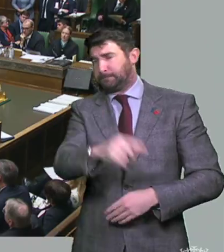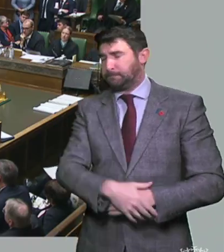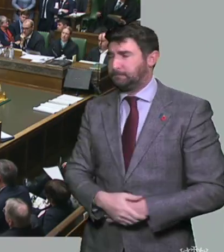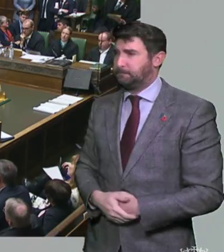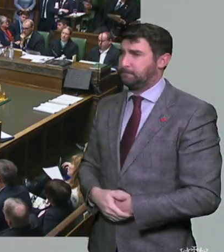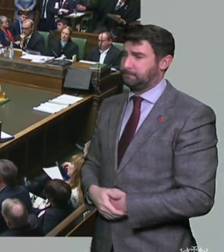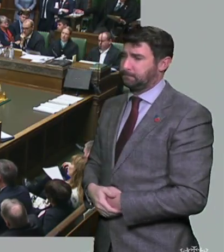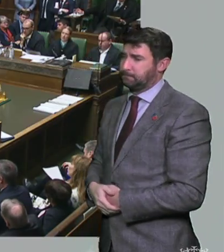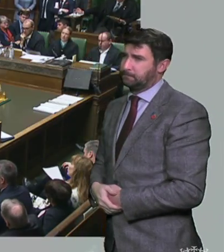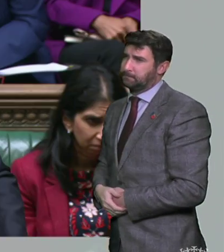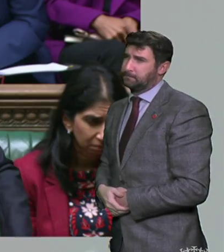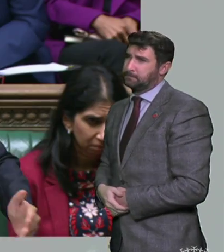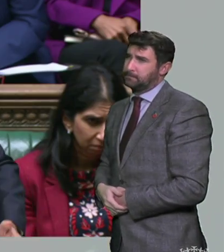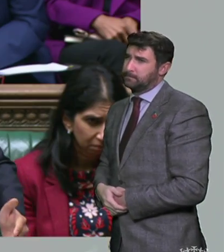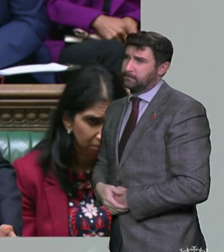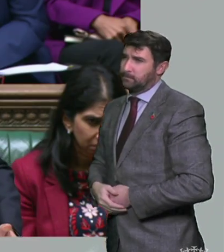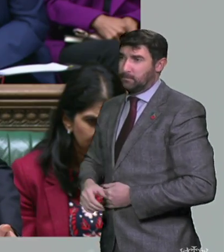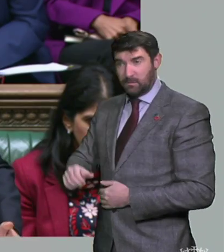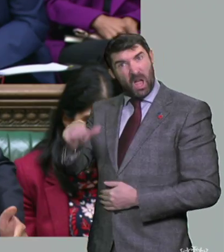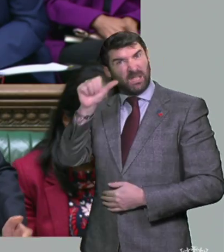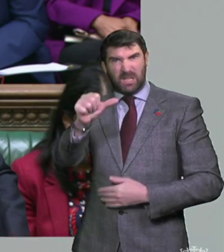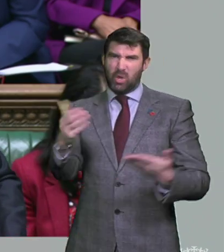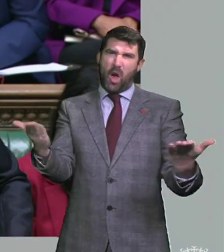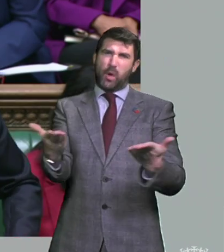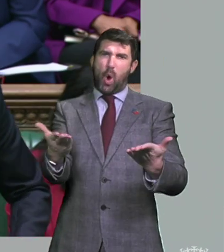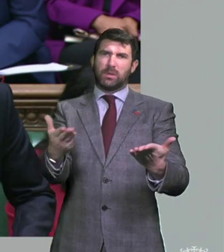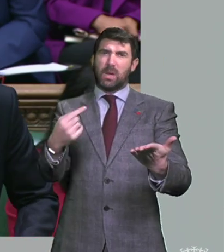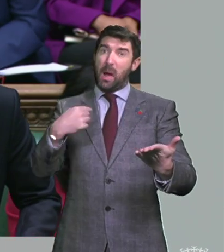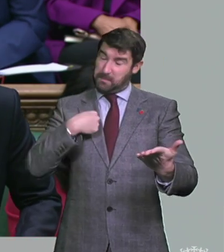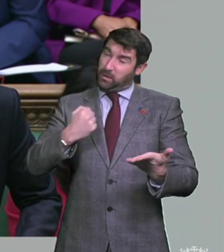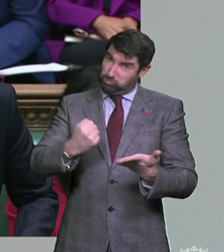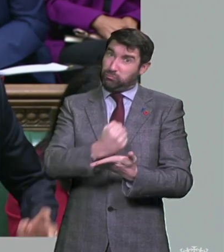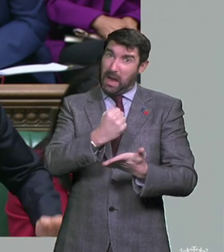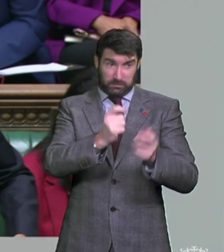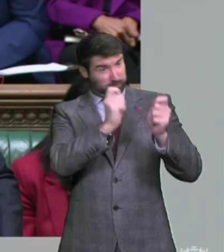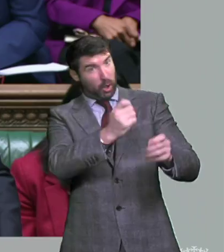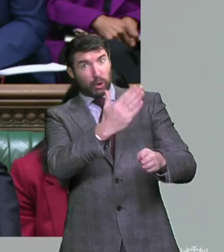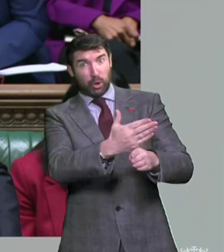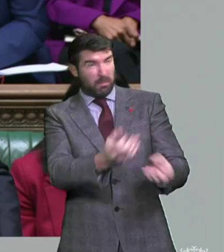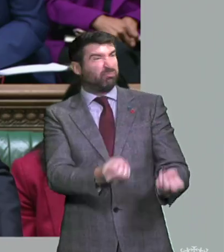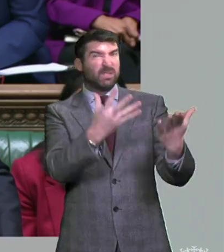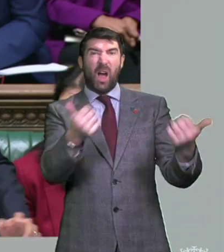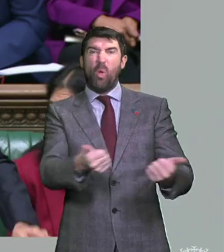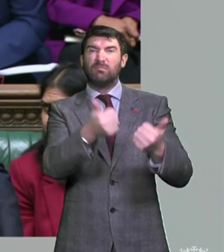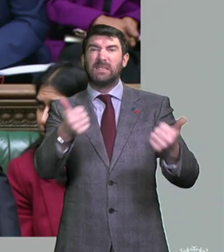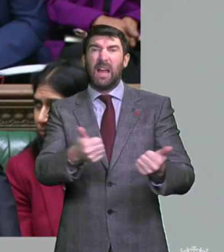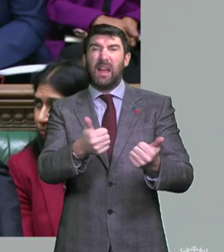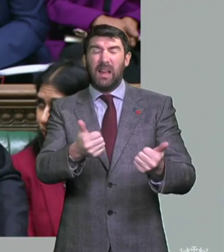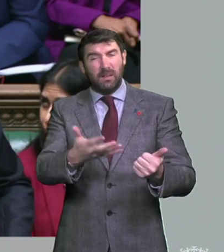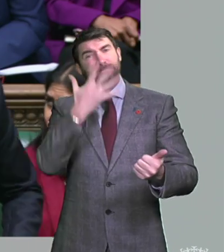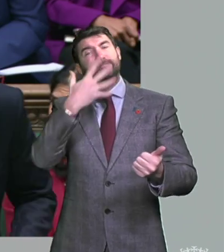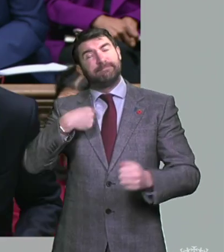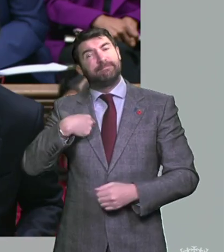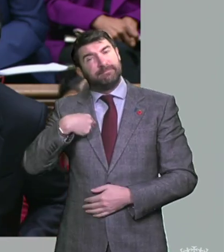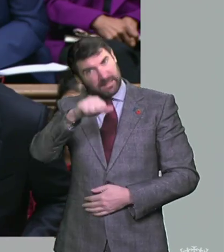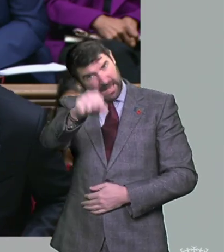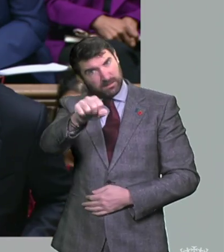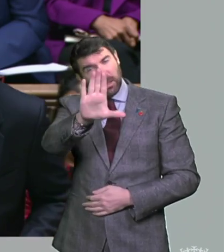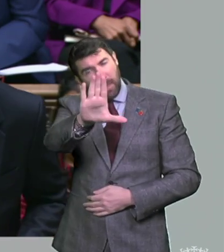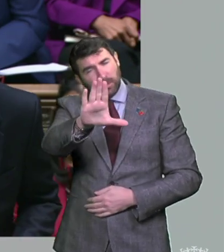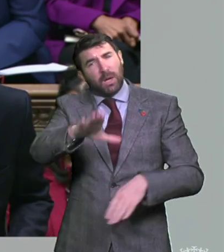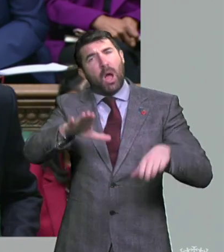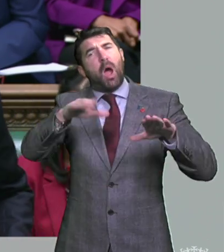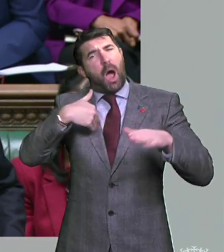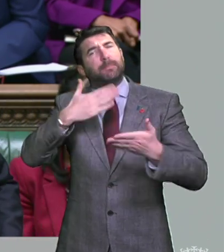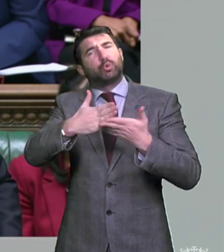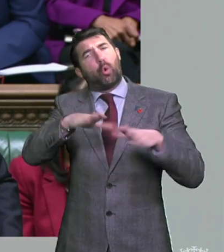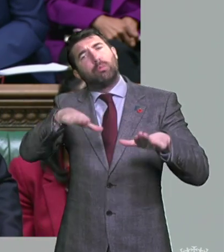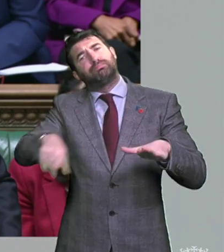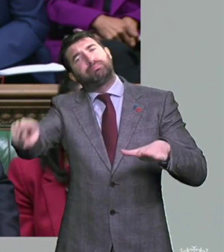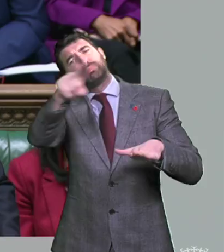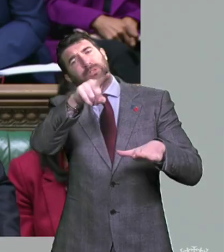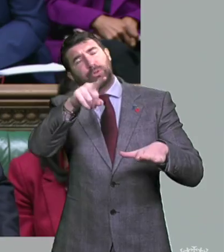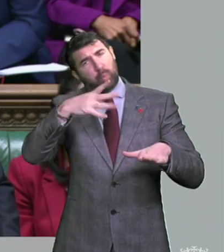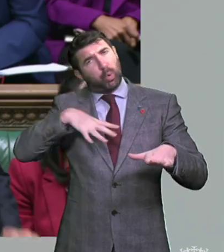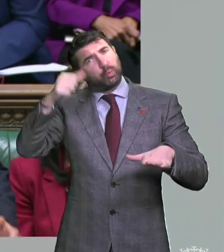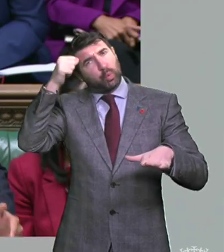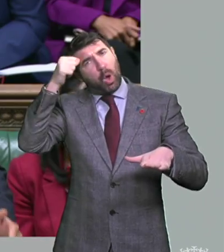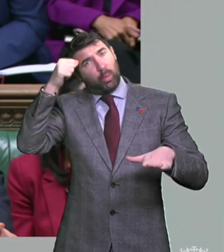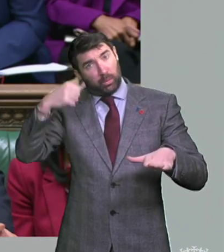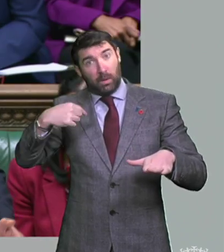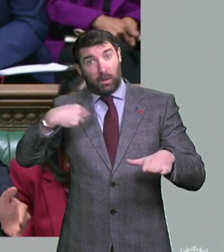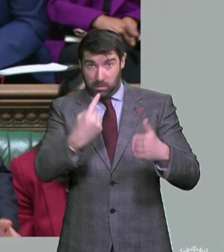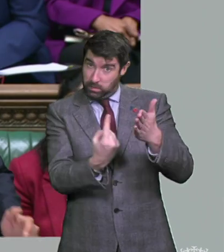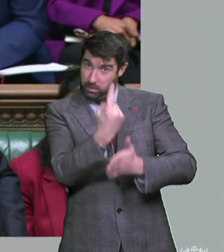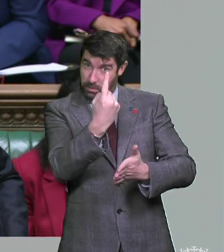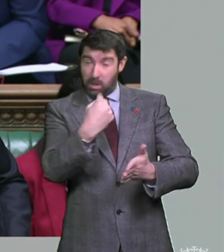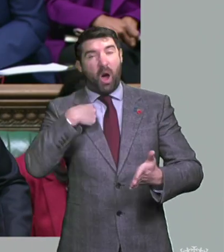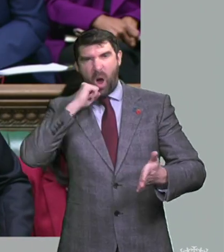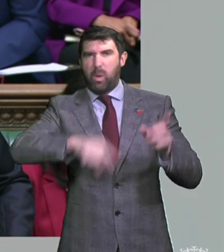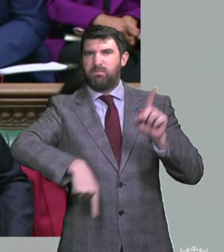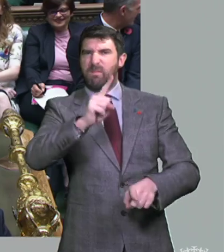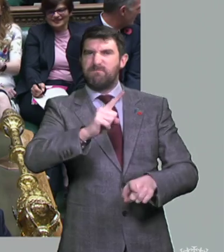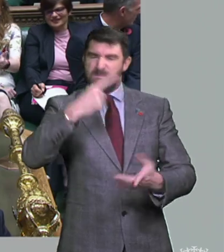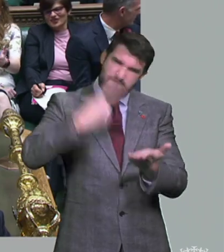I obviously regret appointing someone who has had to resign in these circumstances, but I think what the British people would like to know is that when situations like this arise, they will be dealt with properly.